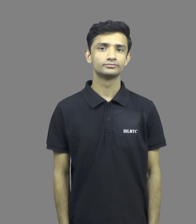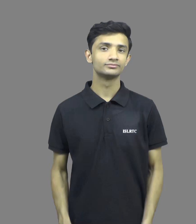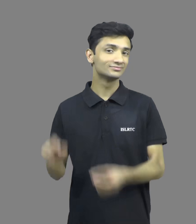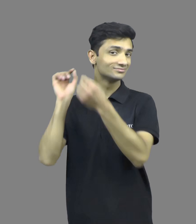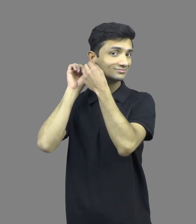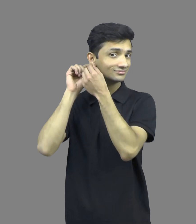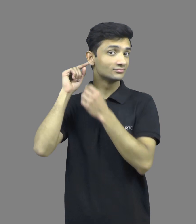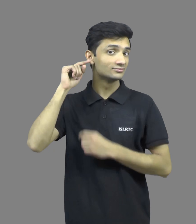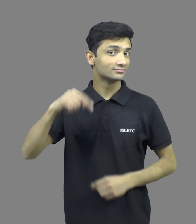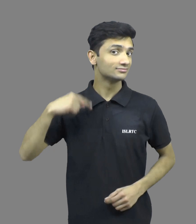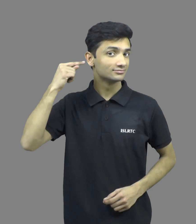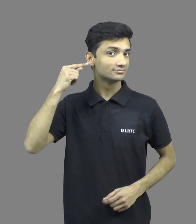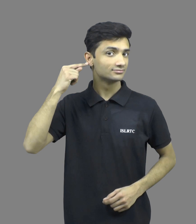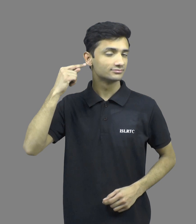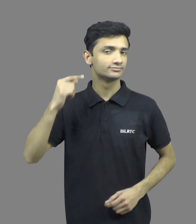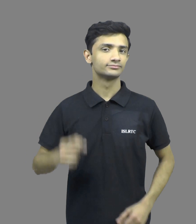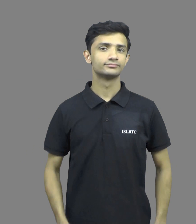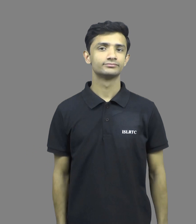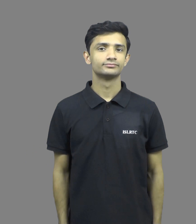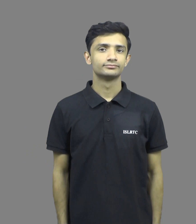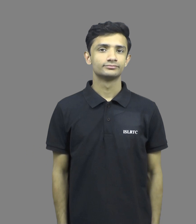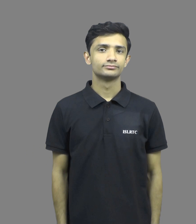Hoops (Earrings)